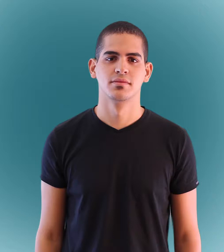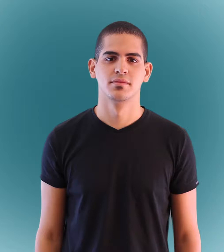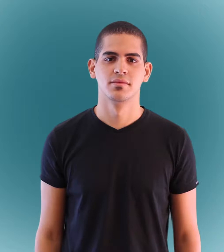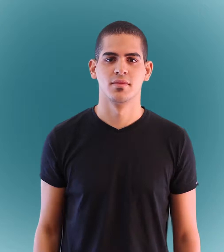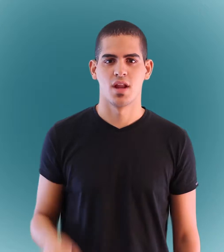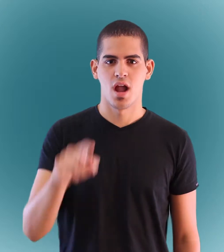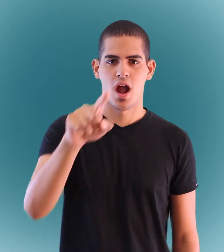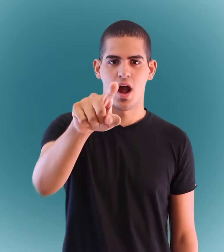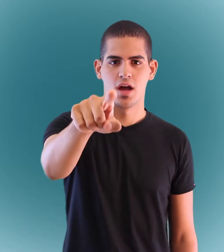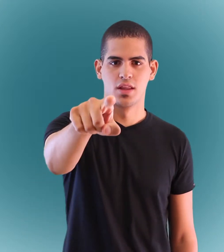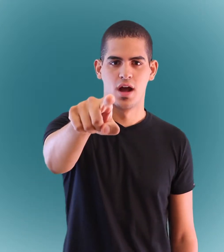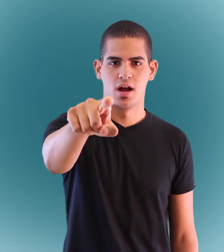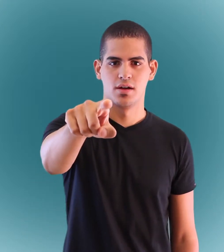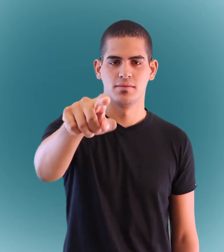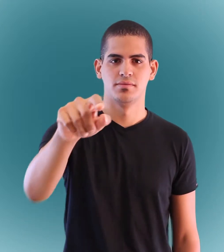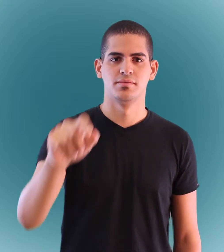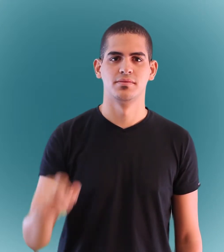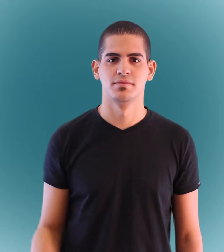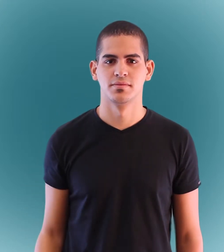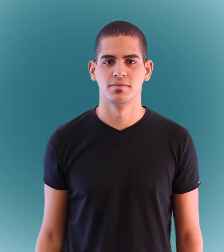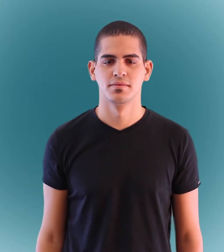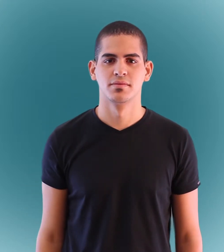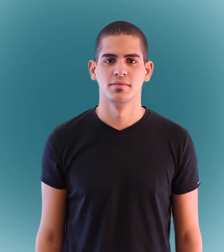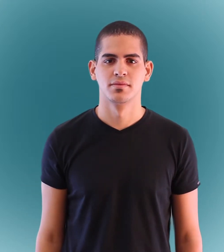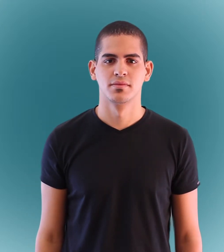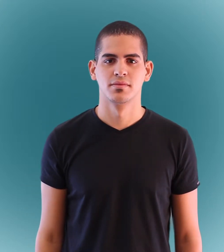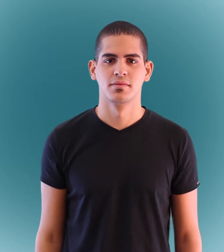אתה